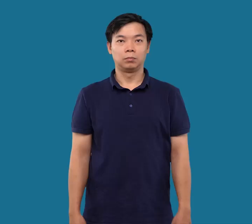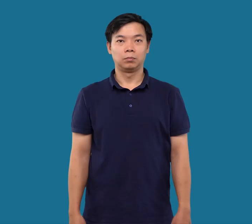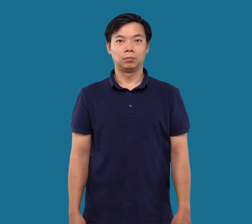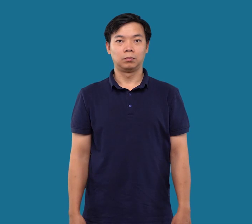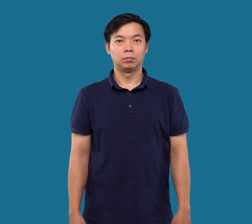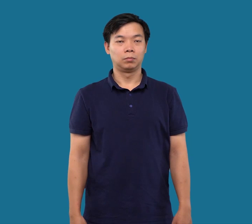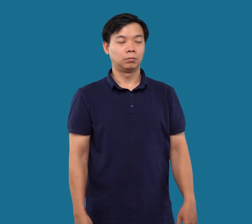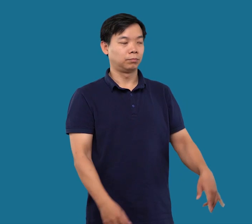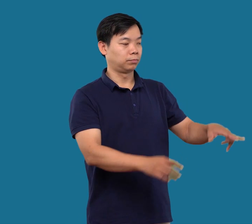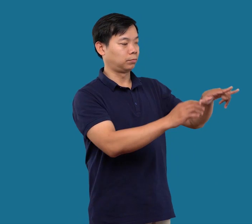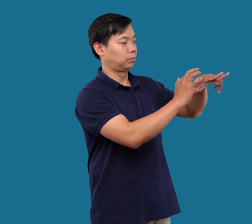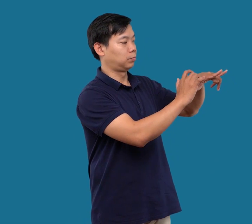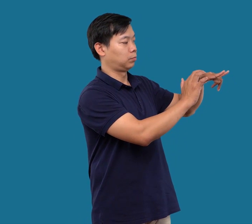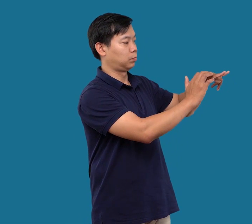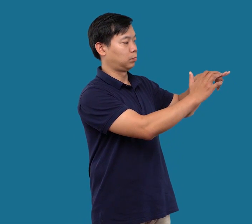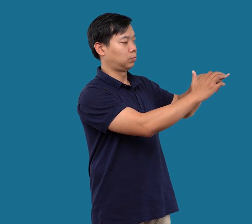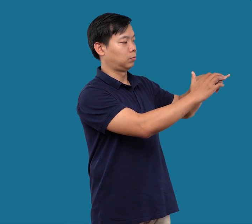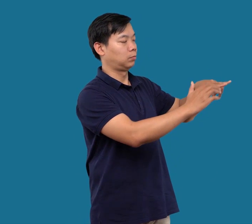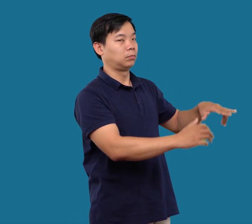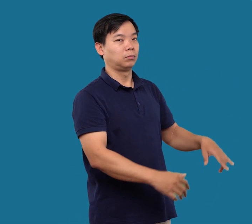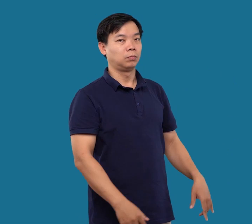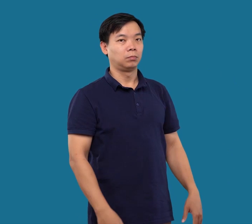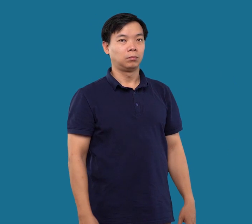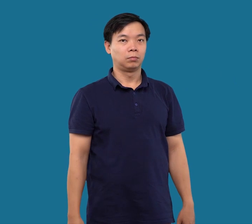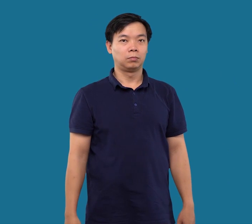hãng máy bay